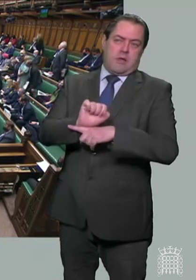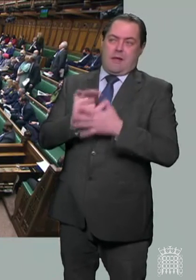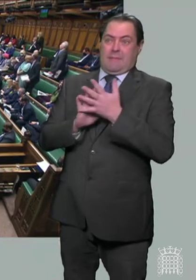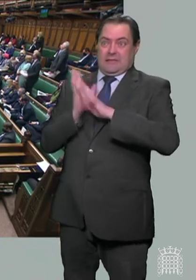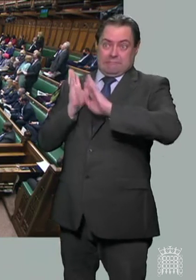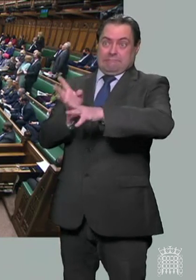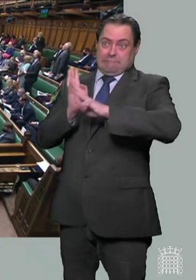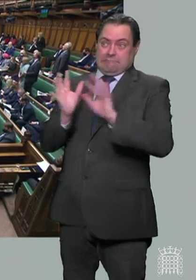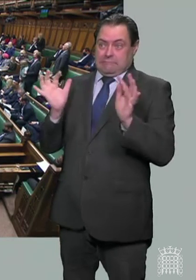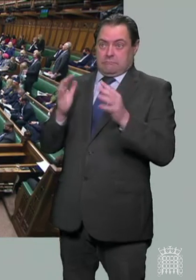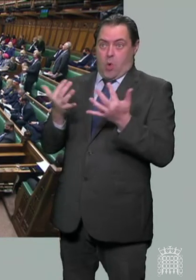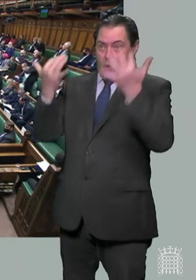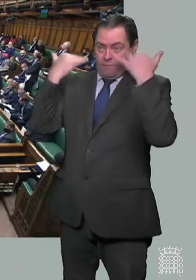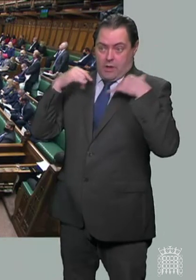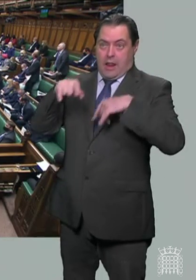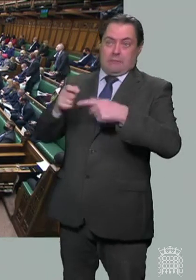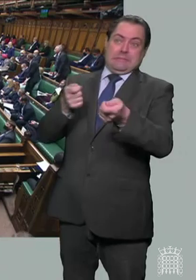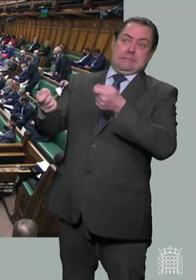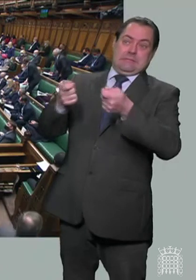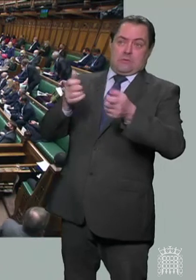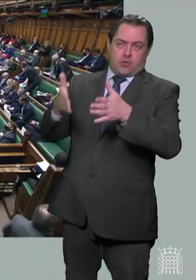We now come to the Leader of the Opposition, Keir Starmer.